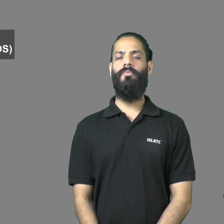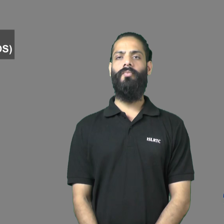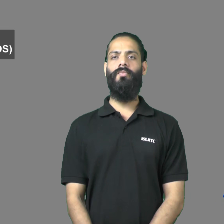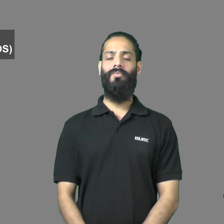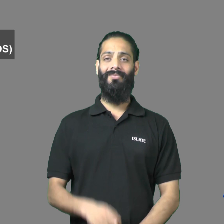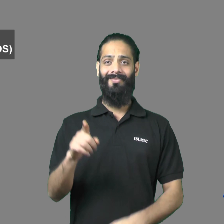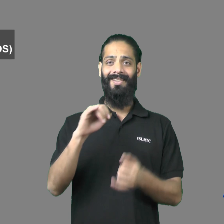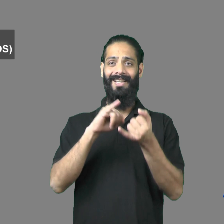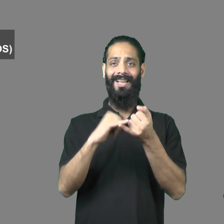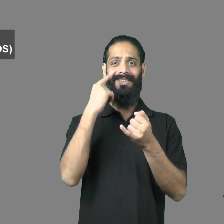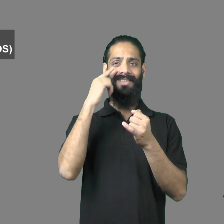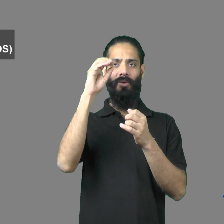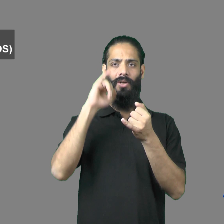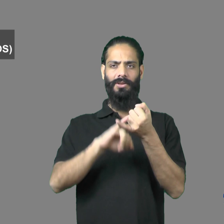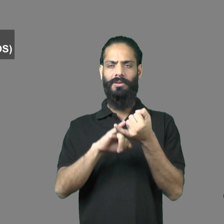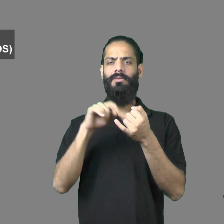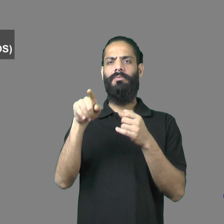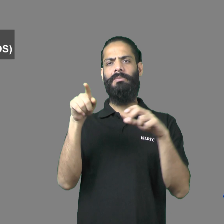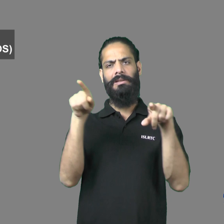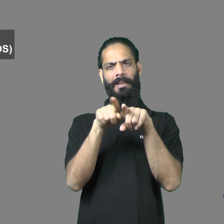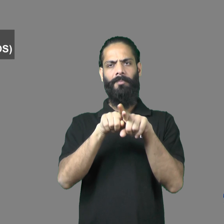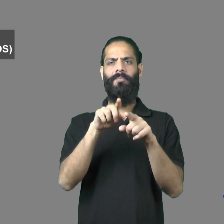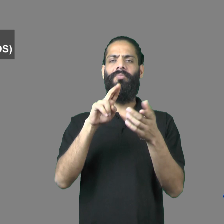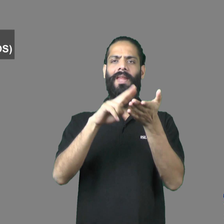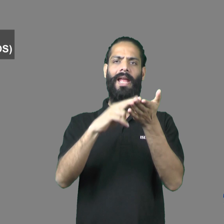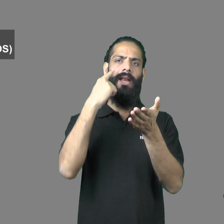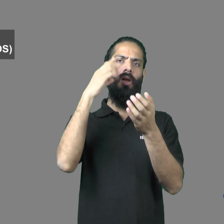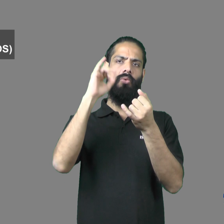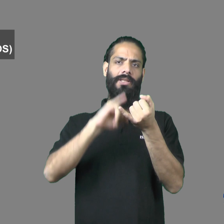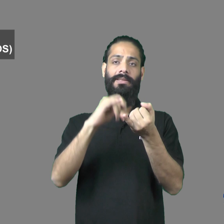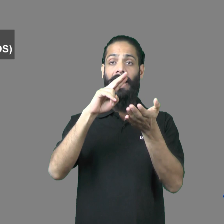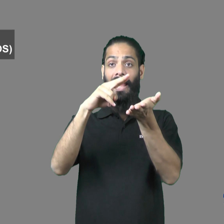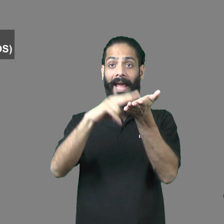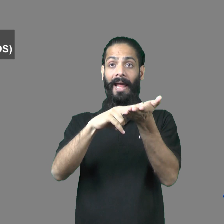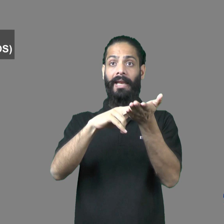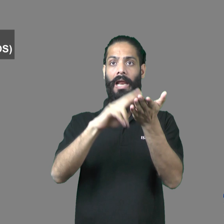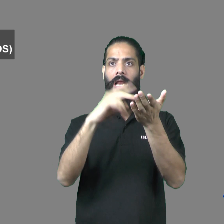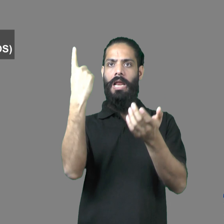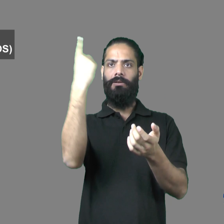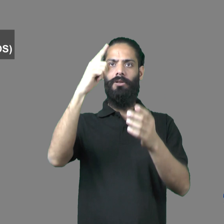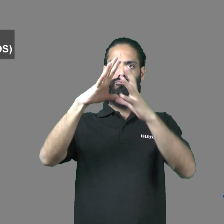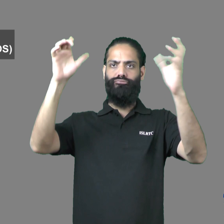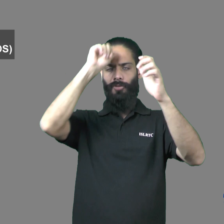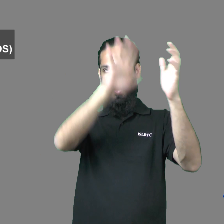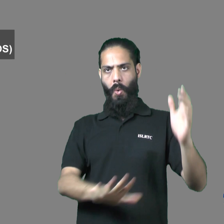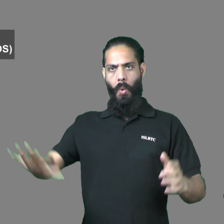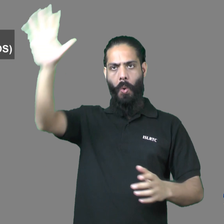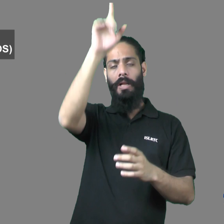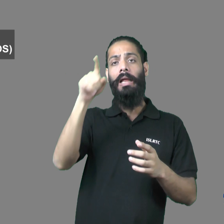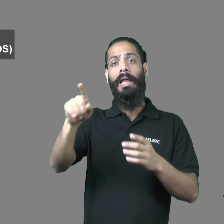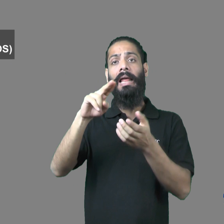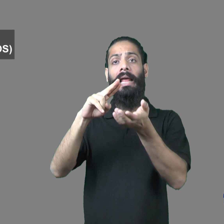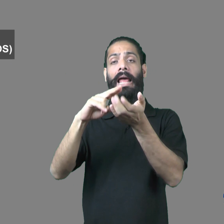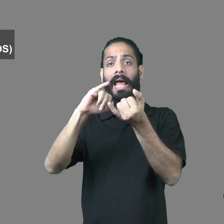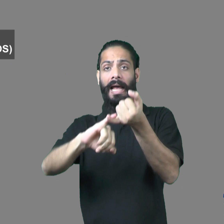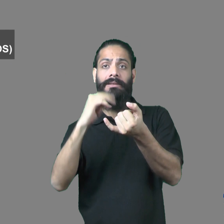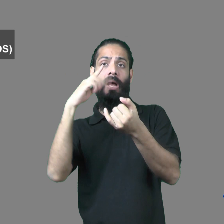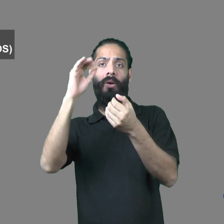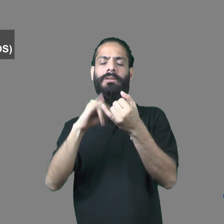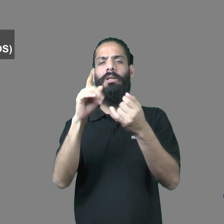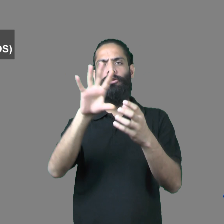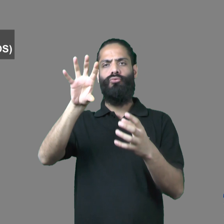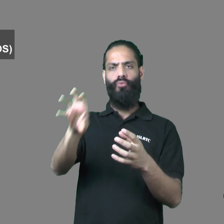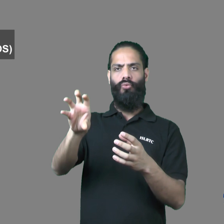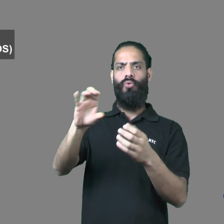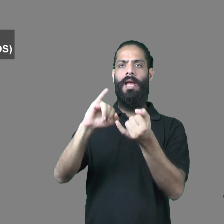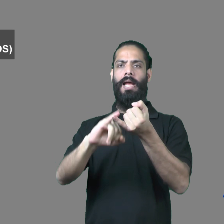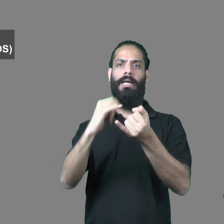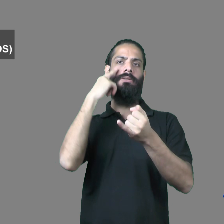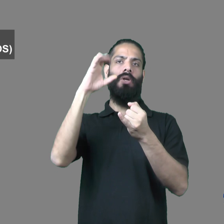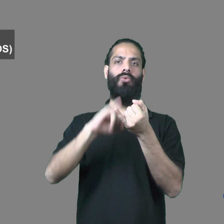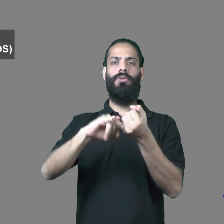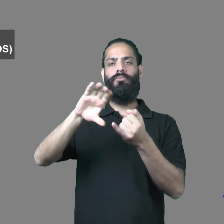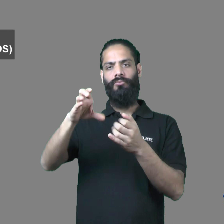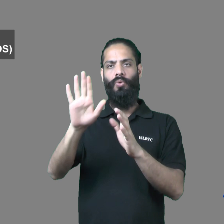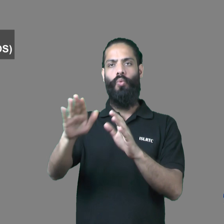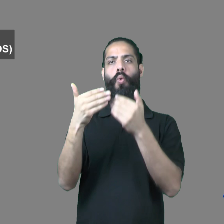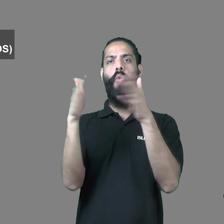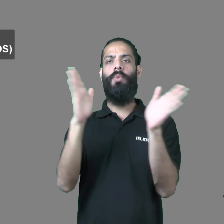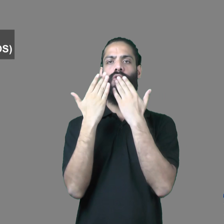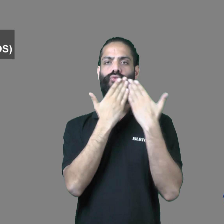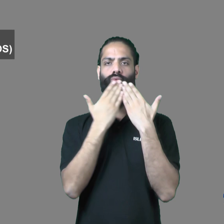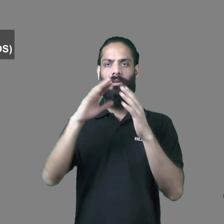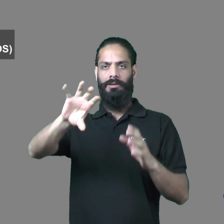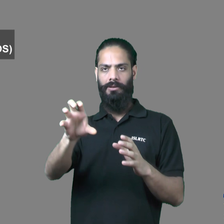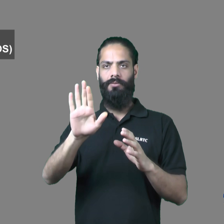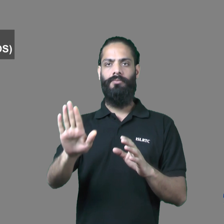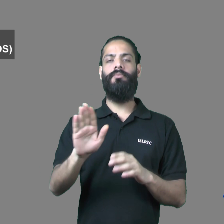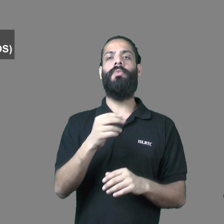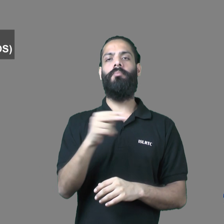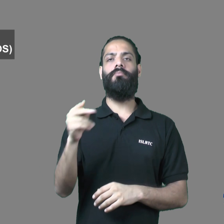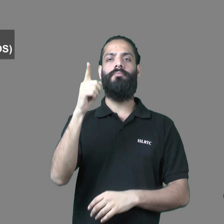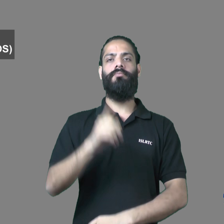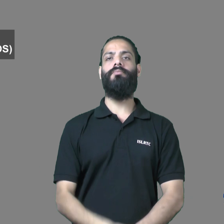State Institutes of Open Schooling (SIOS)